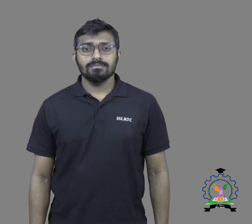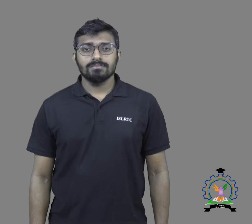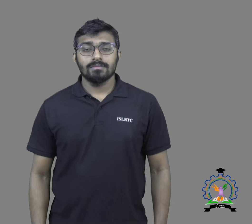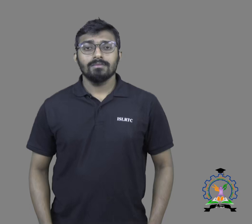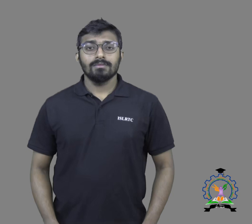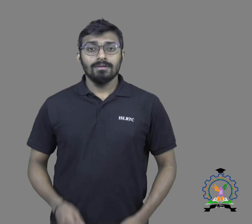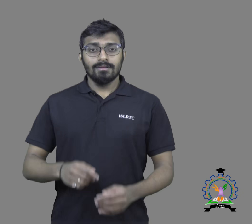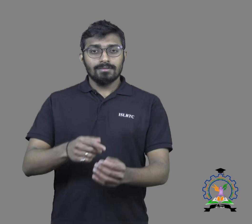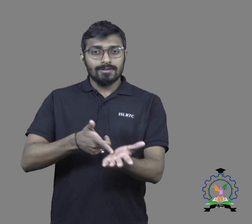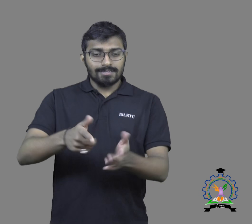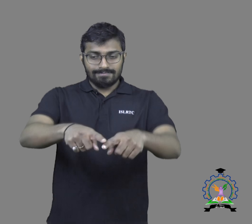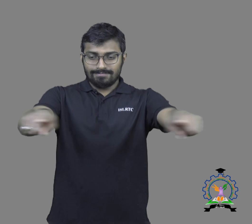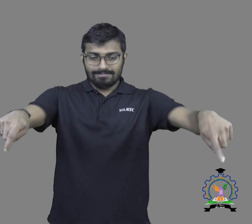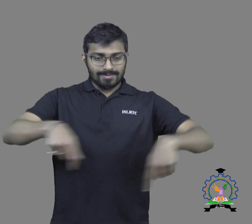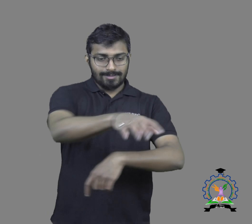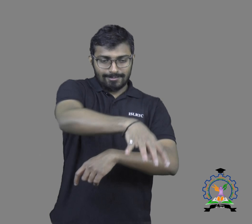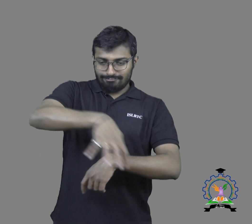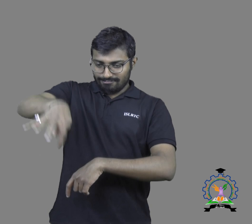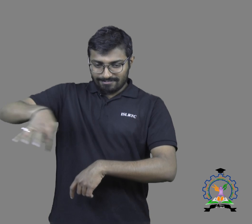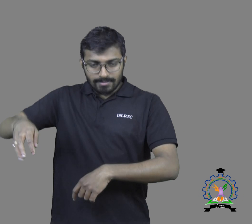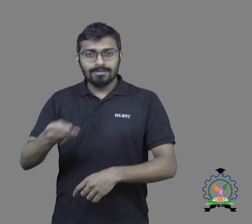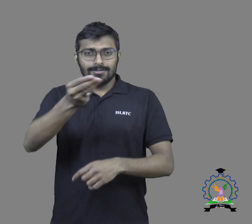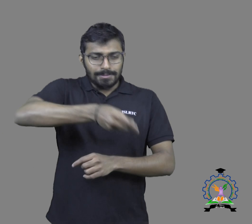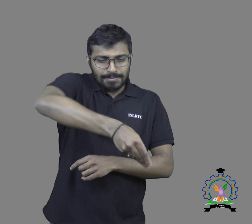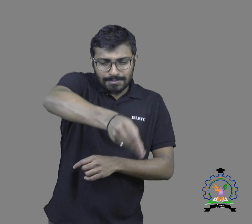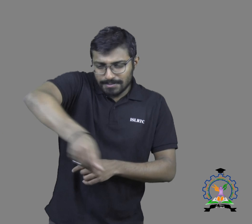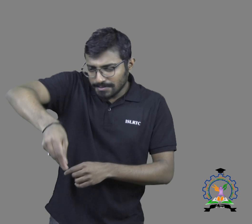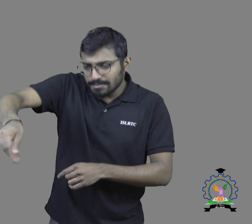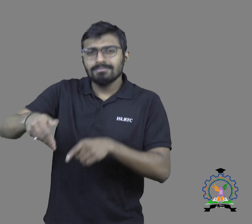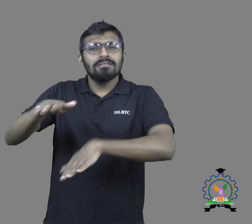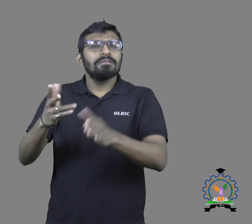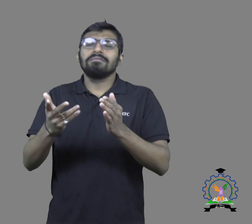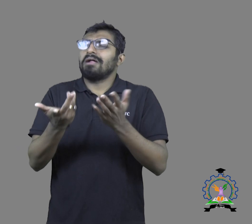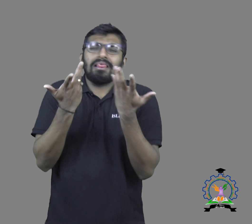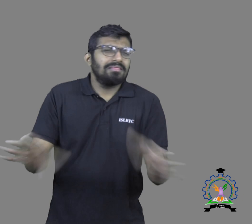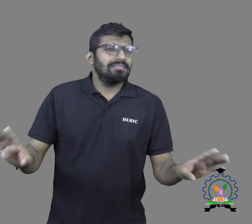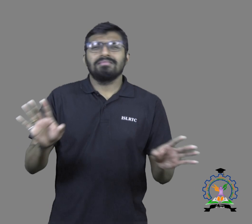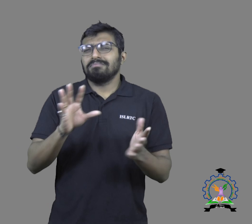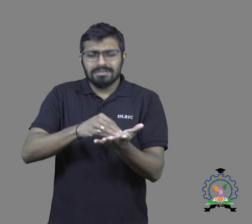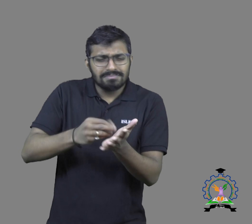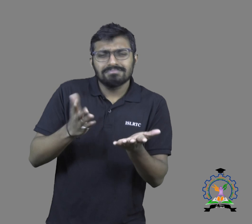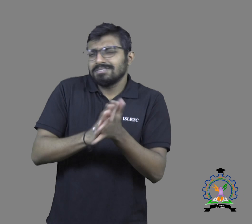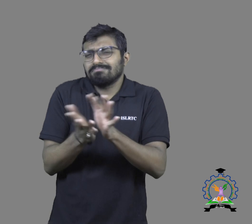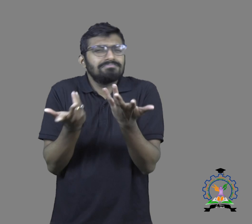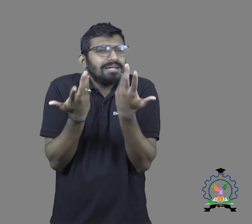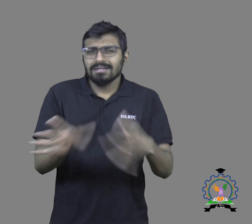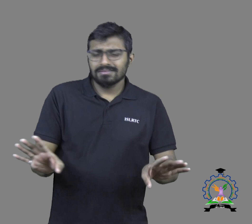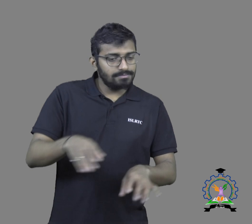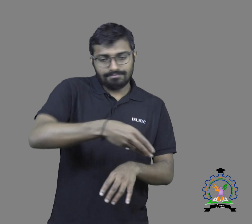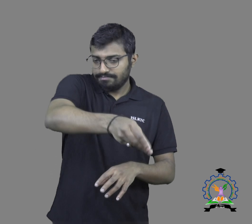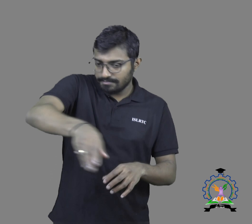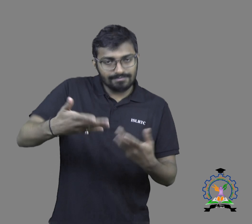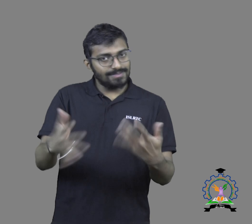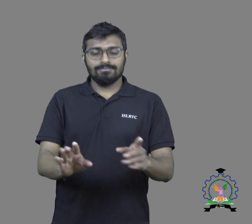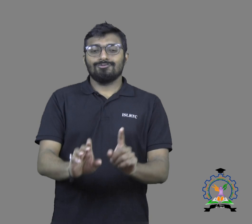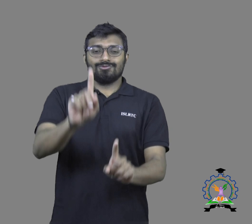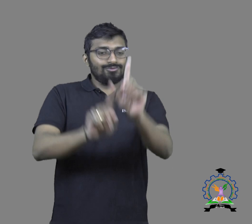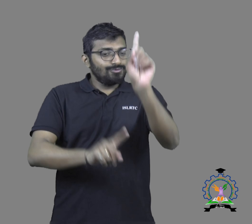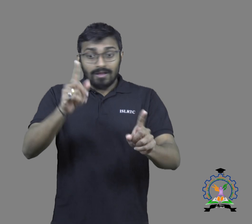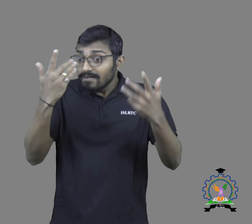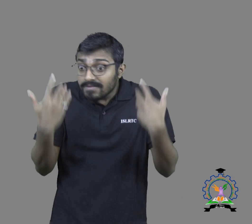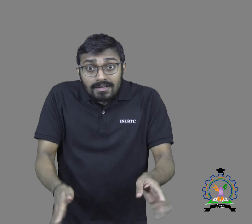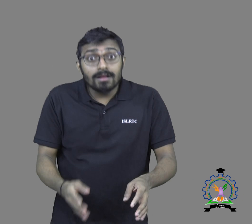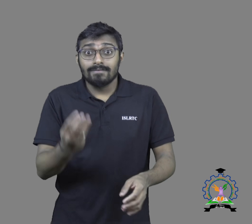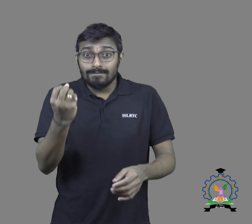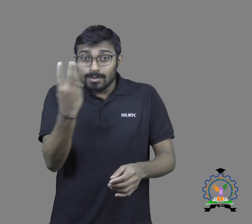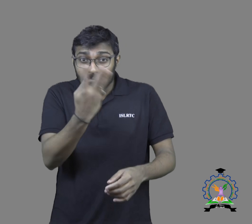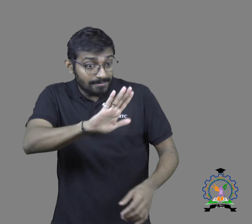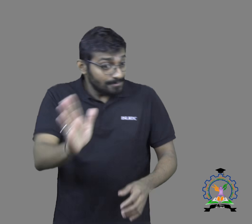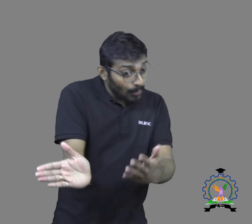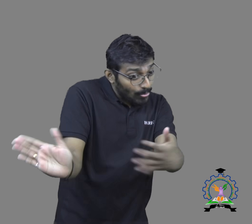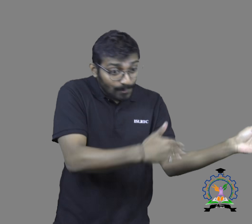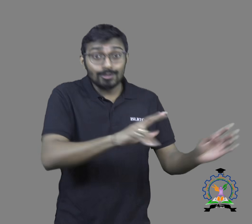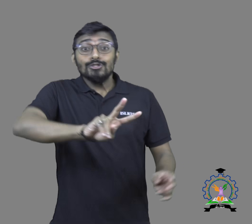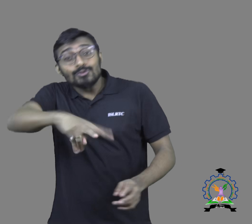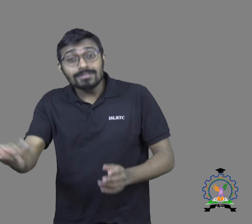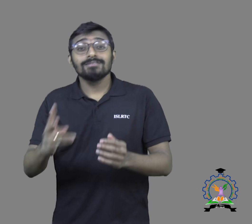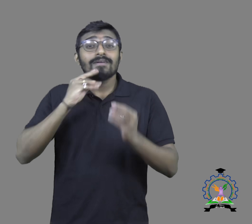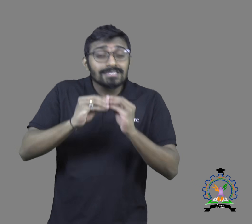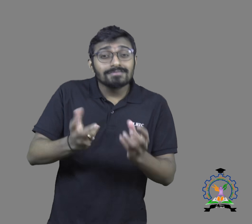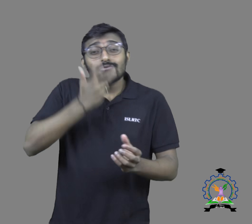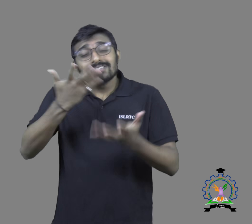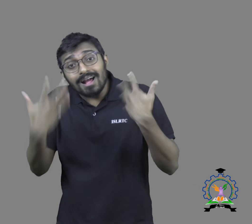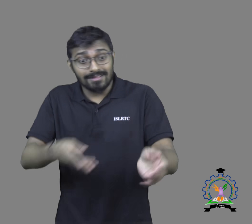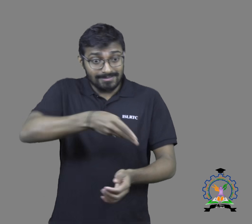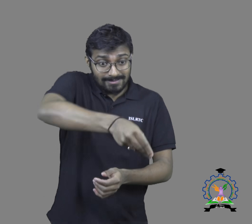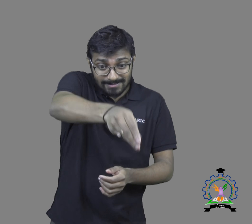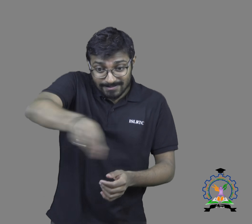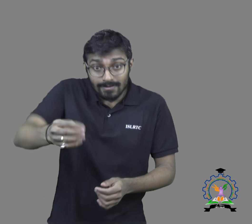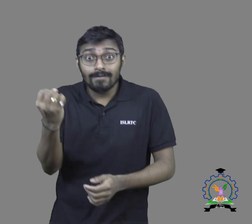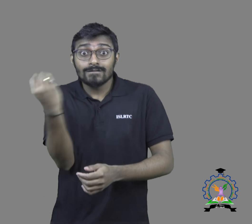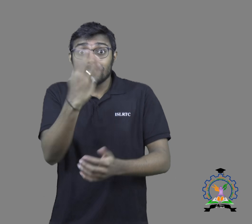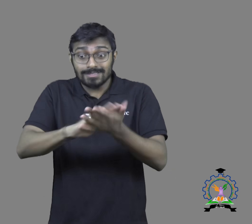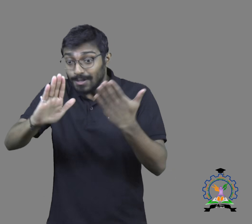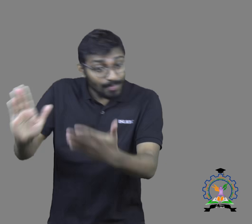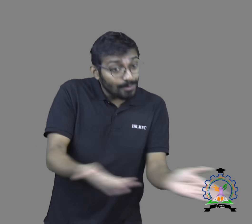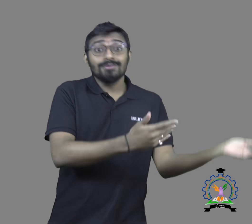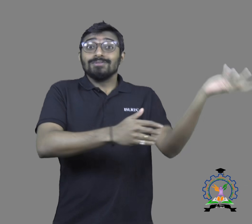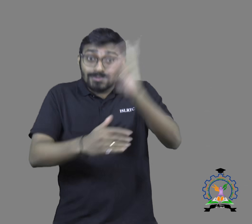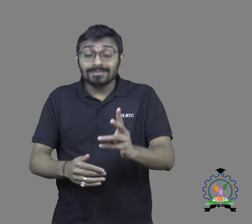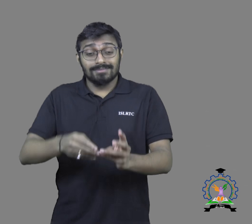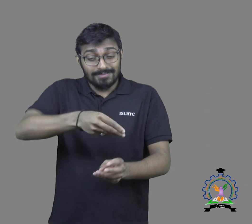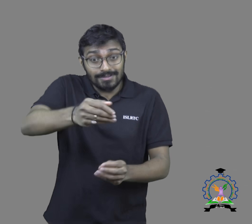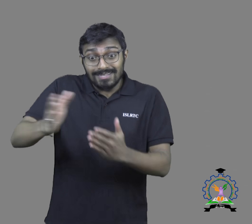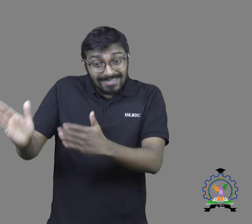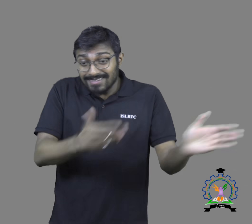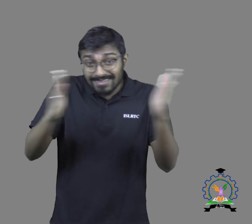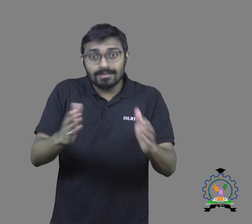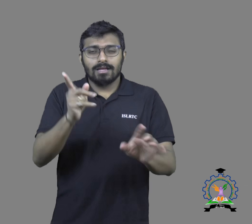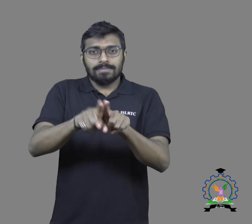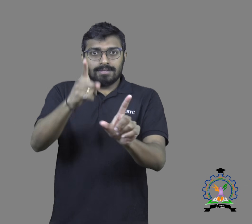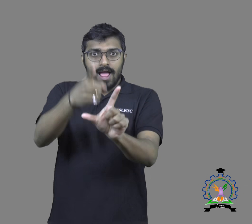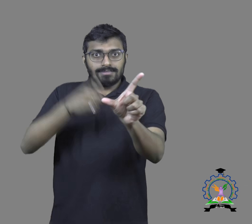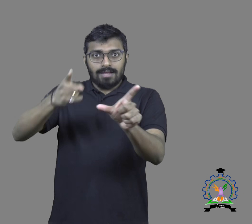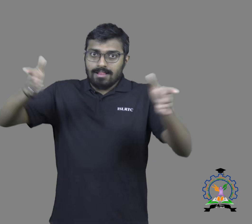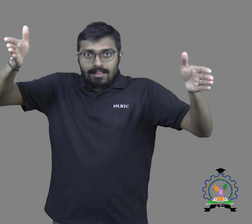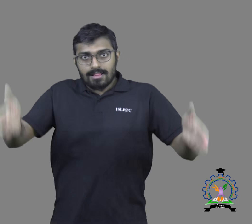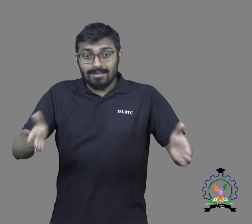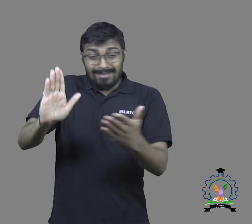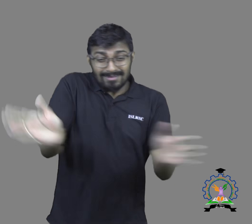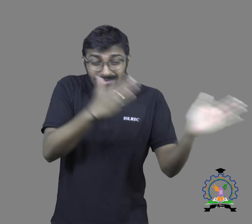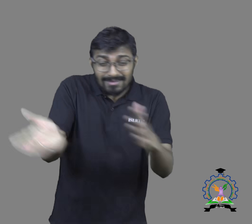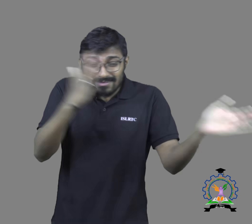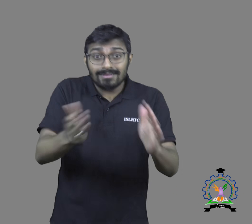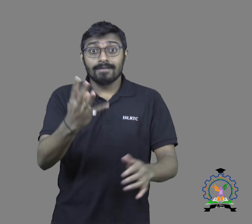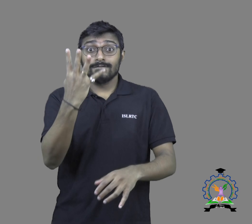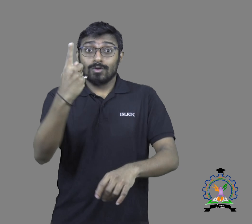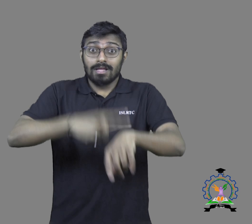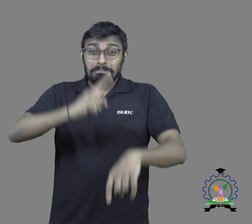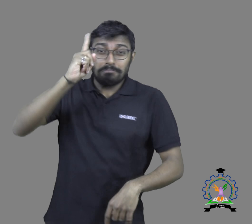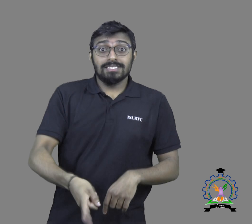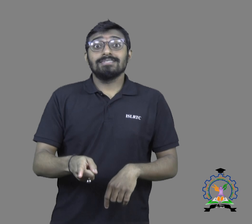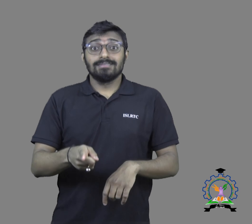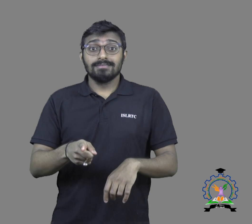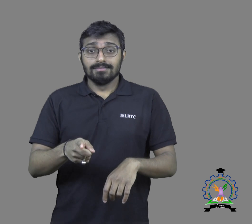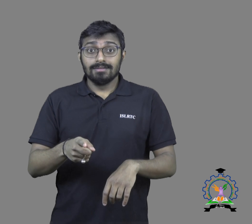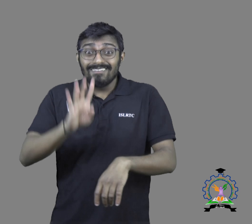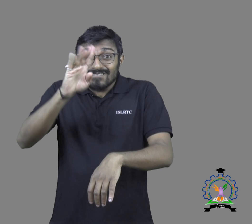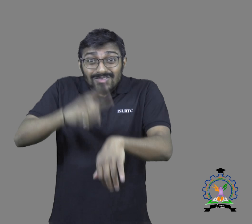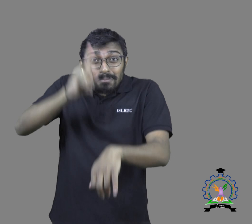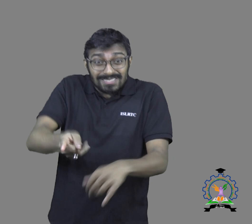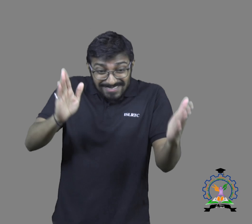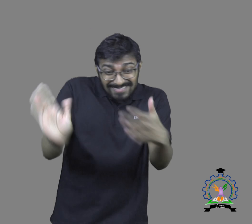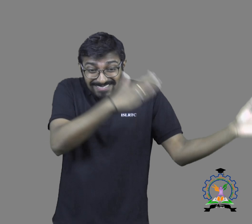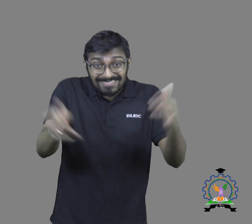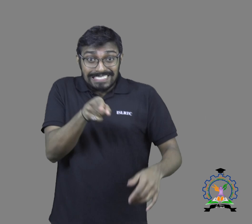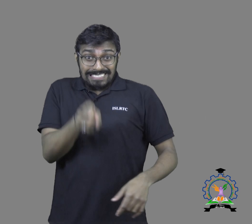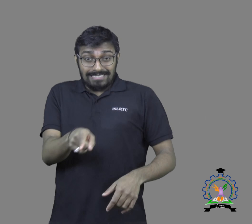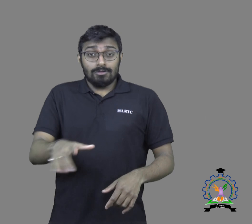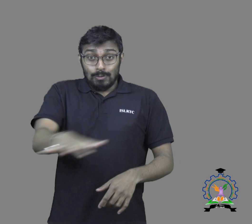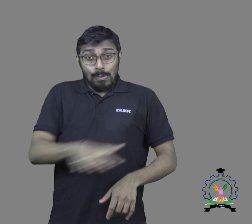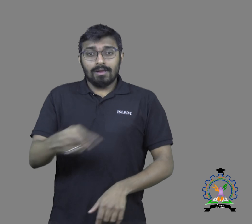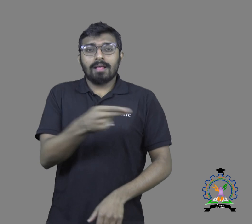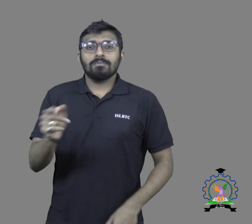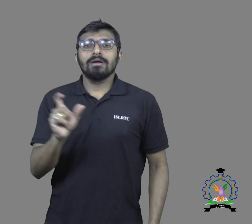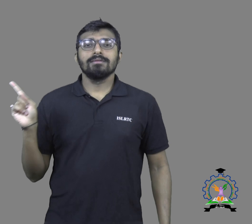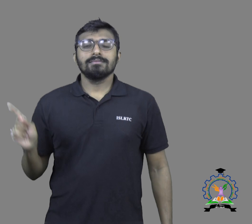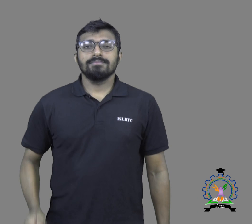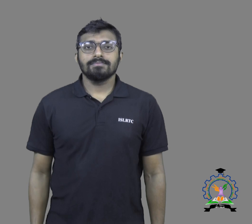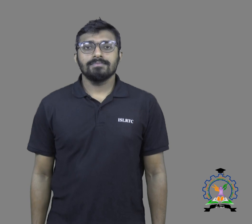Relay Cropping